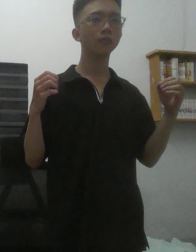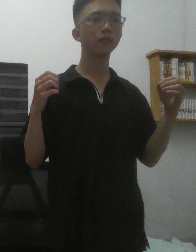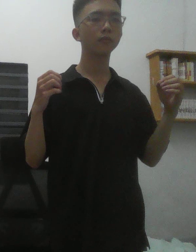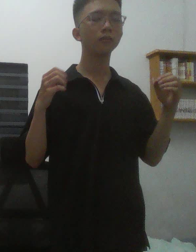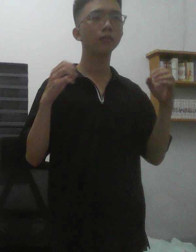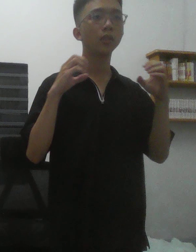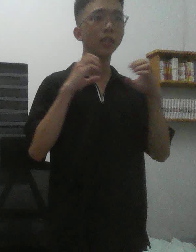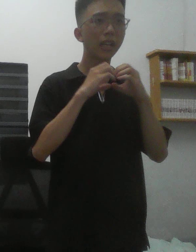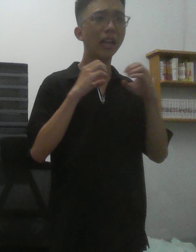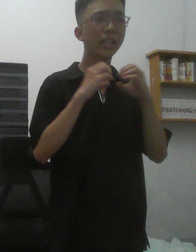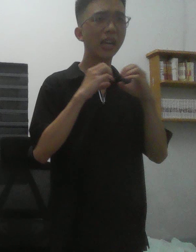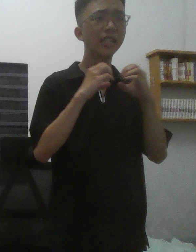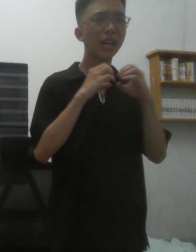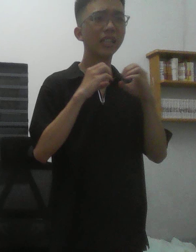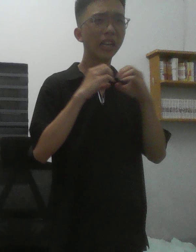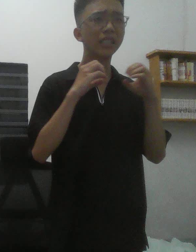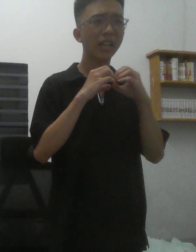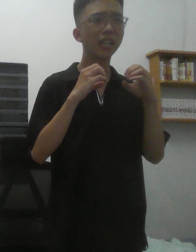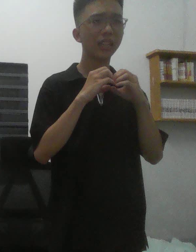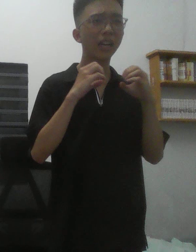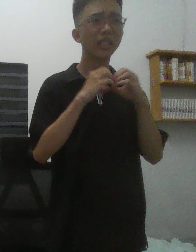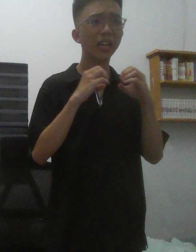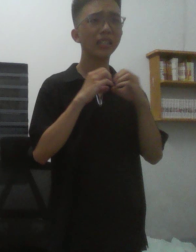cai nhau